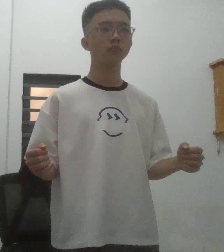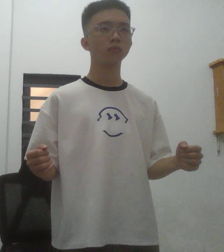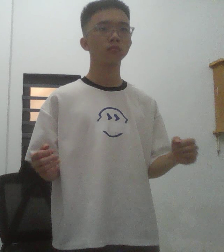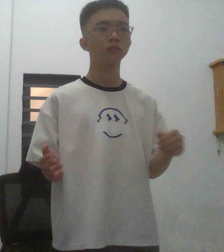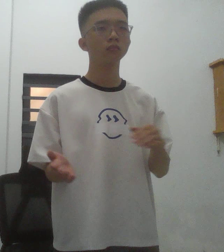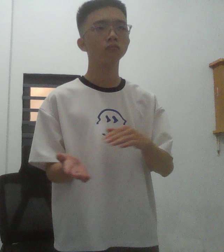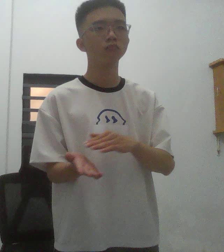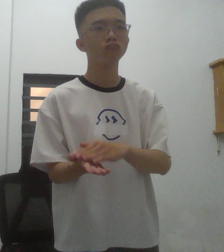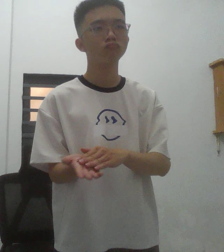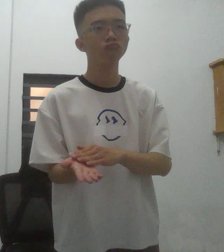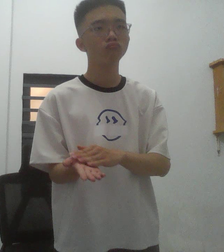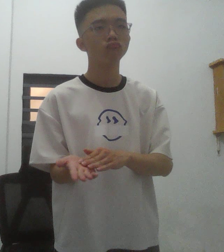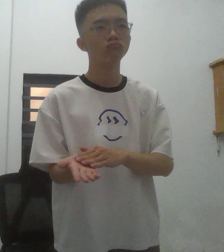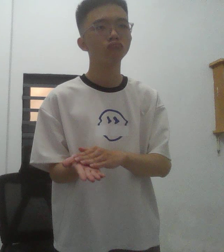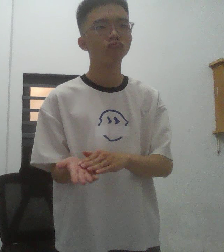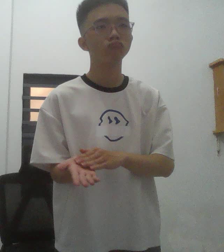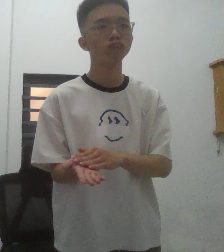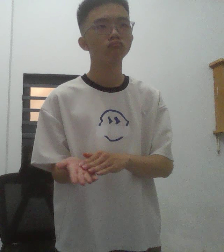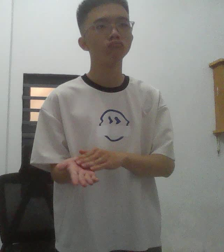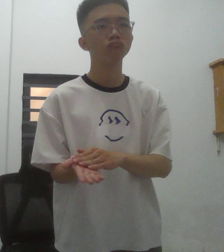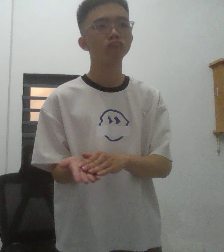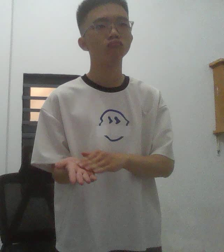xin loi